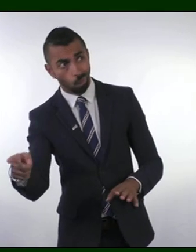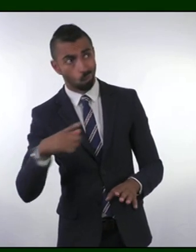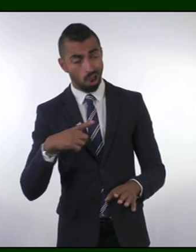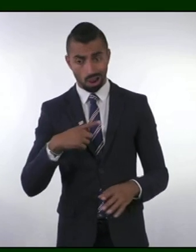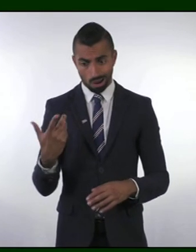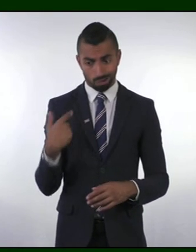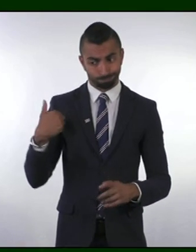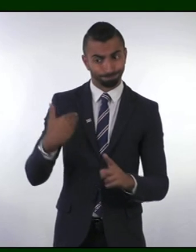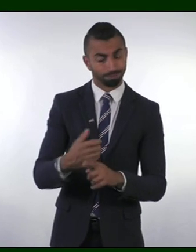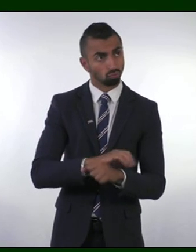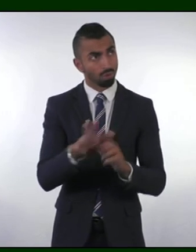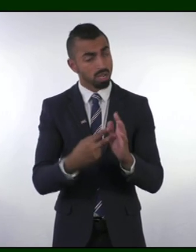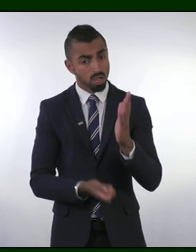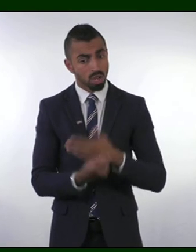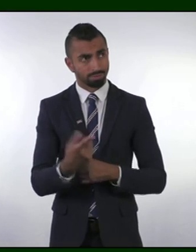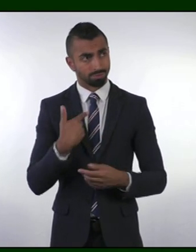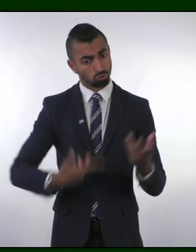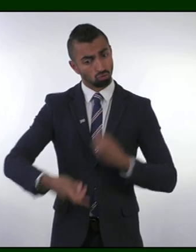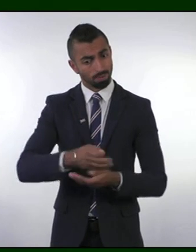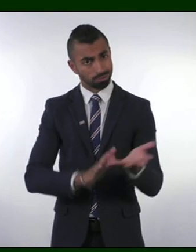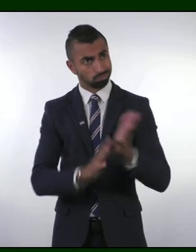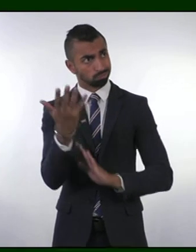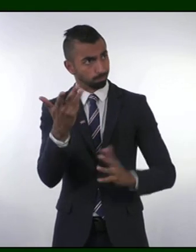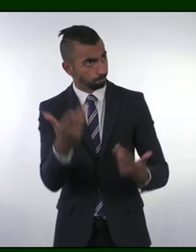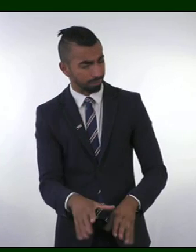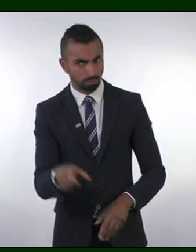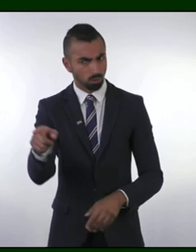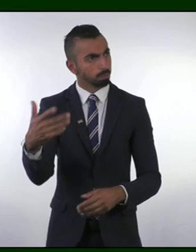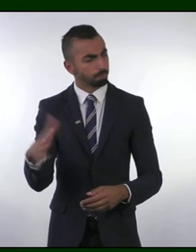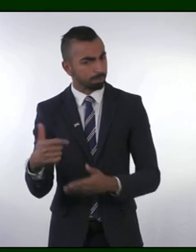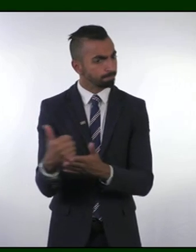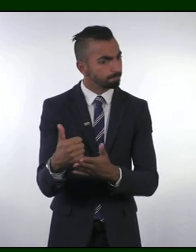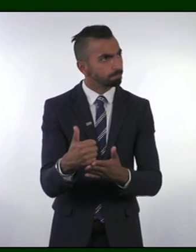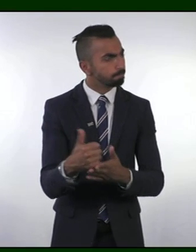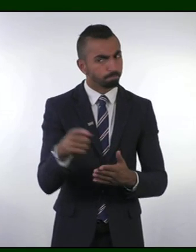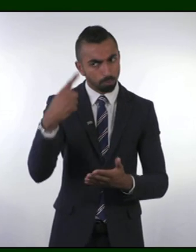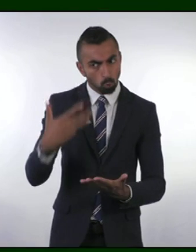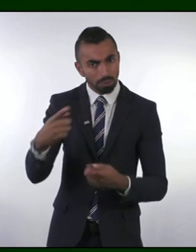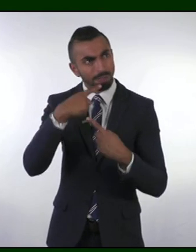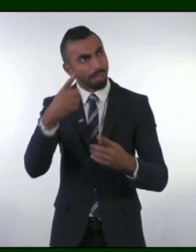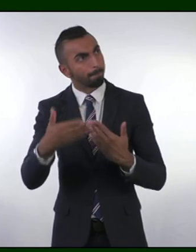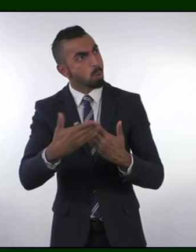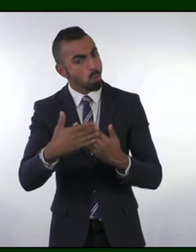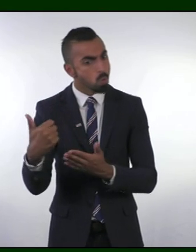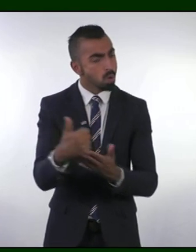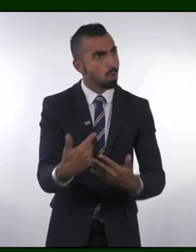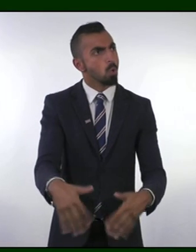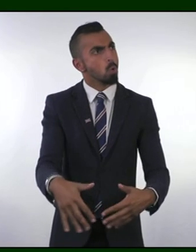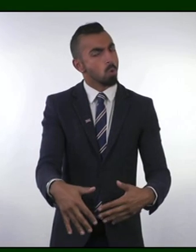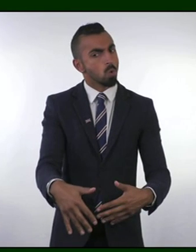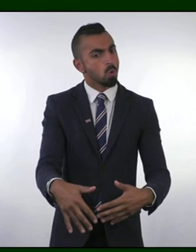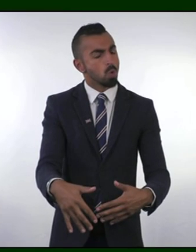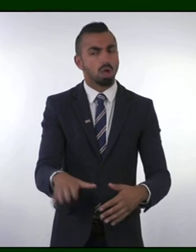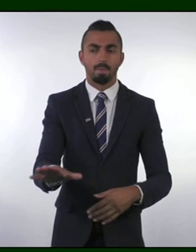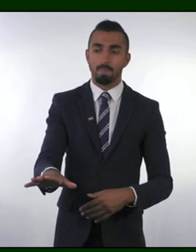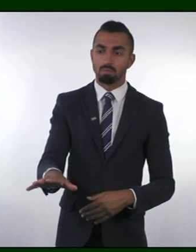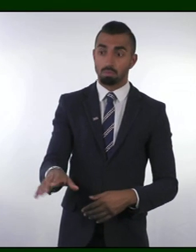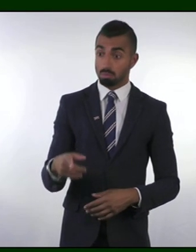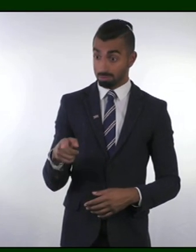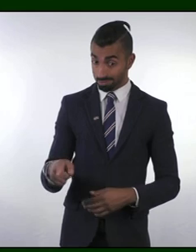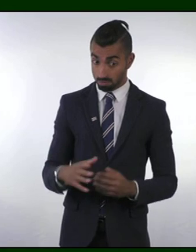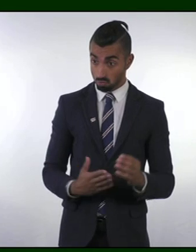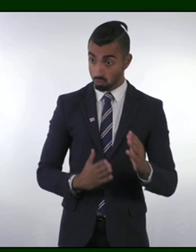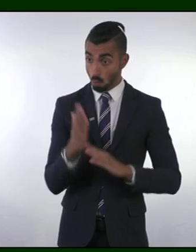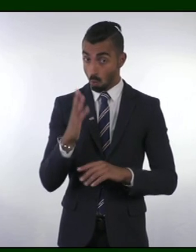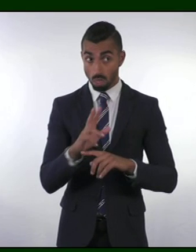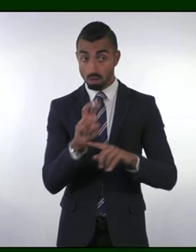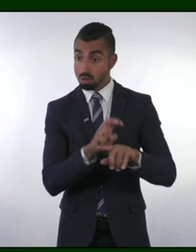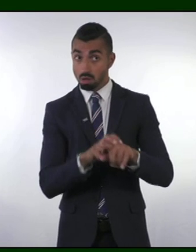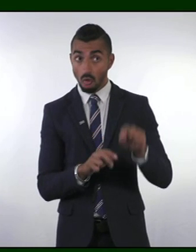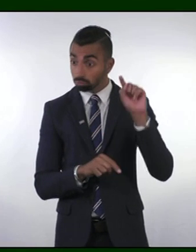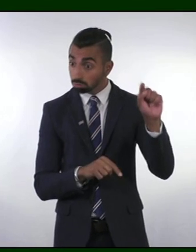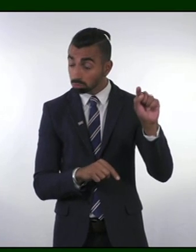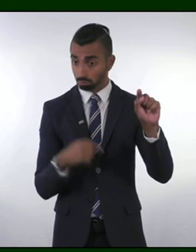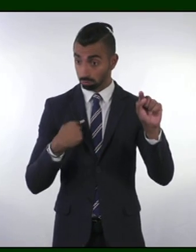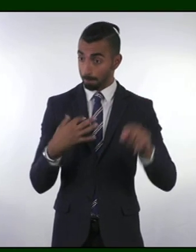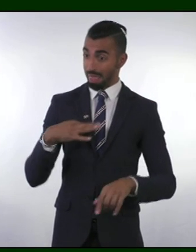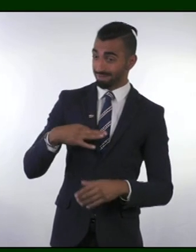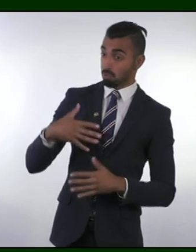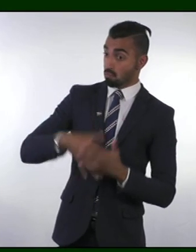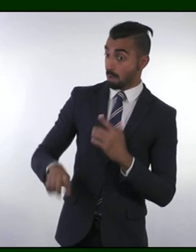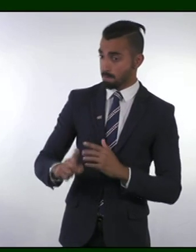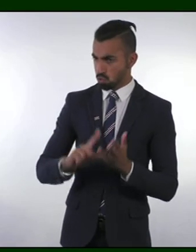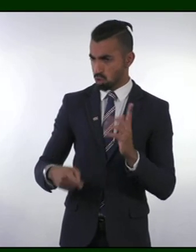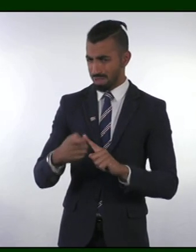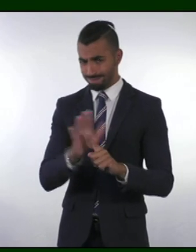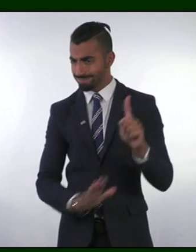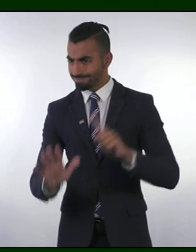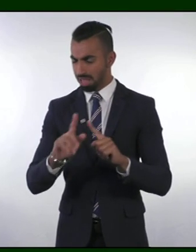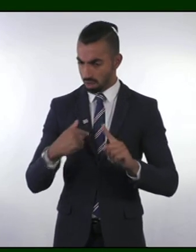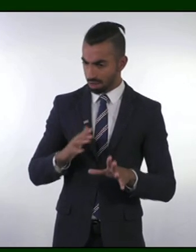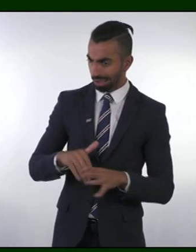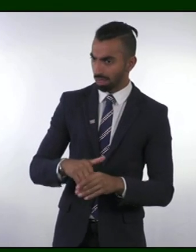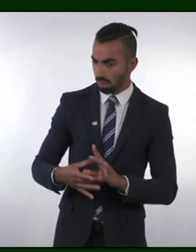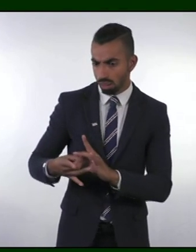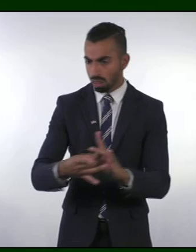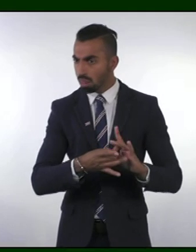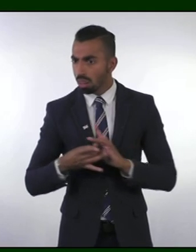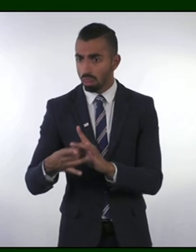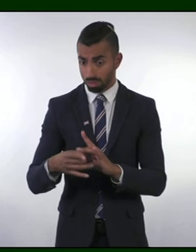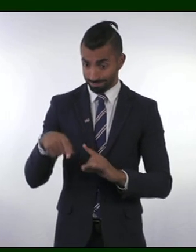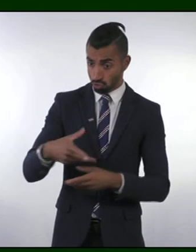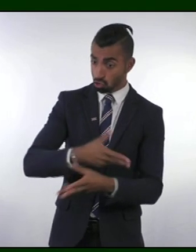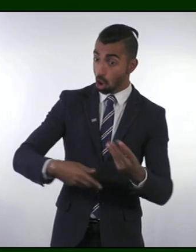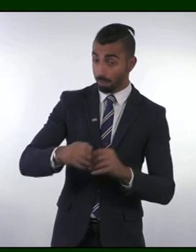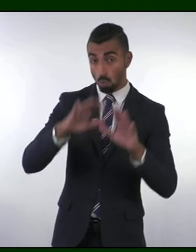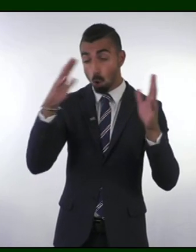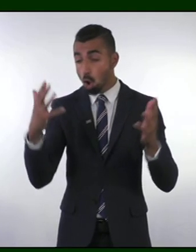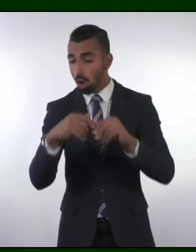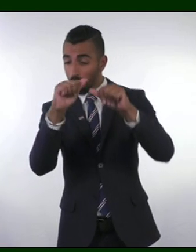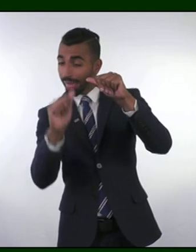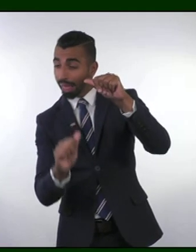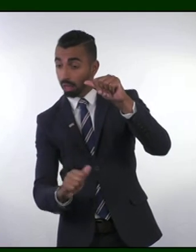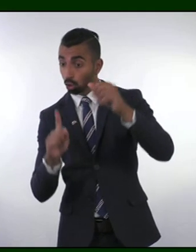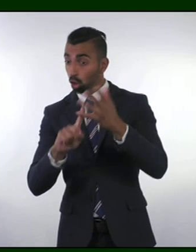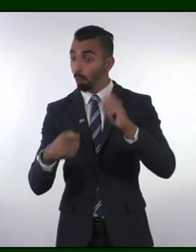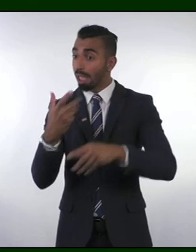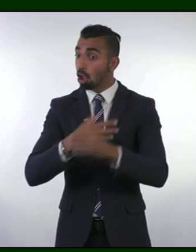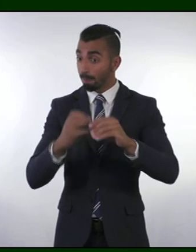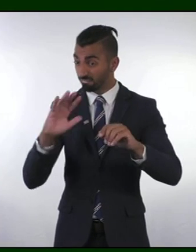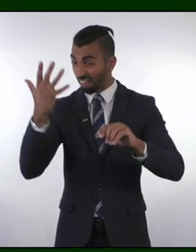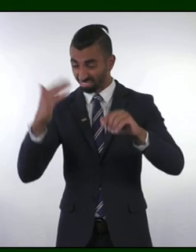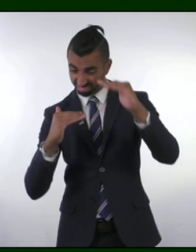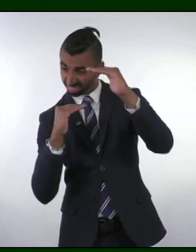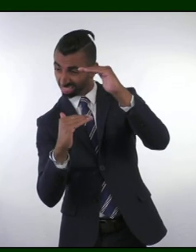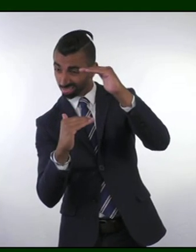I echo his point that these measures benefit places such as Northern Ireland only because we are part of the fifth biggest economy in the world and we have the umbrella of the UK to protect us against these economic crises.